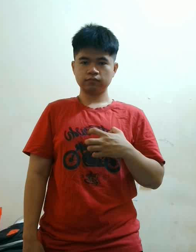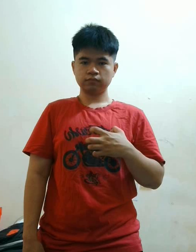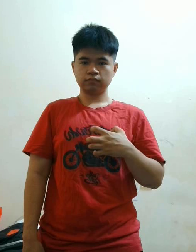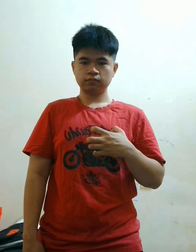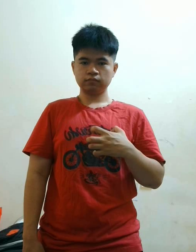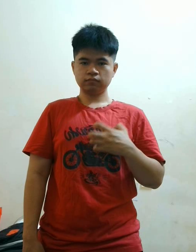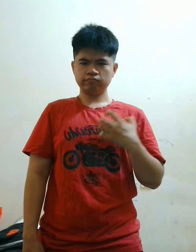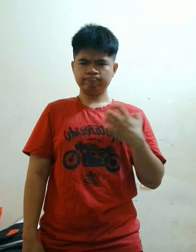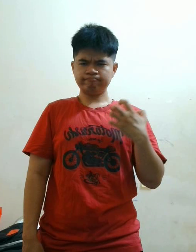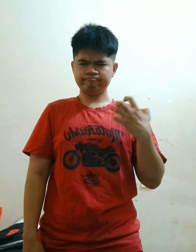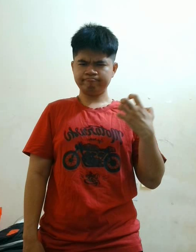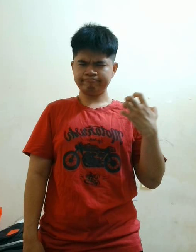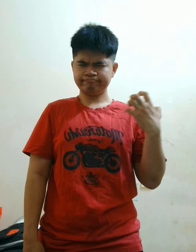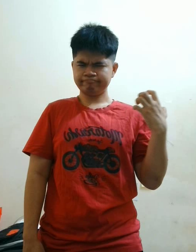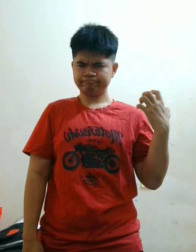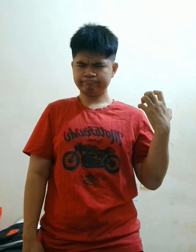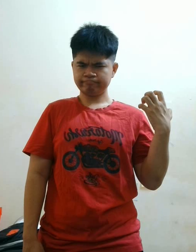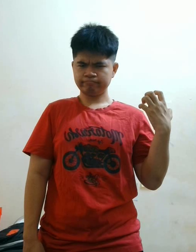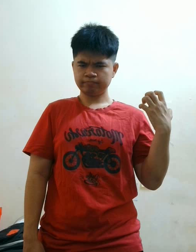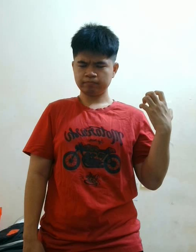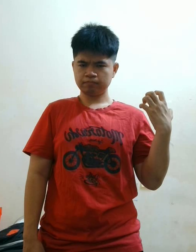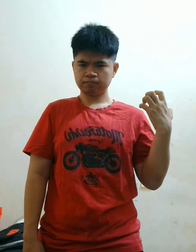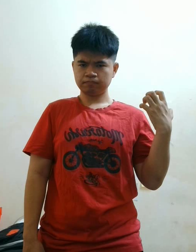tuc gian